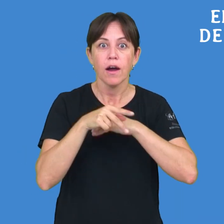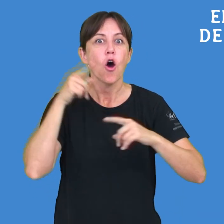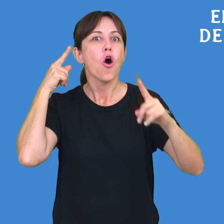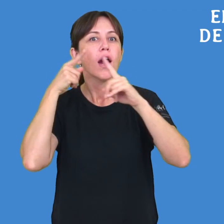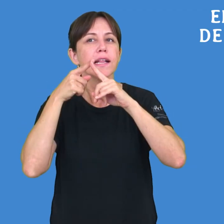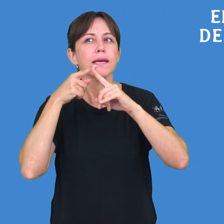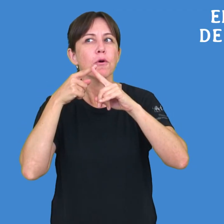objetivo